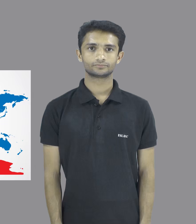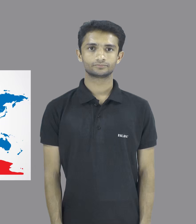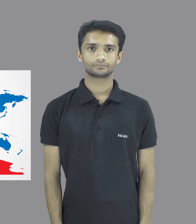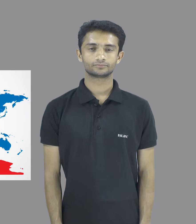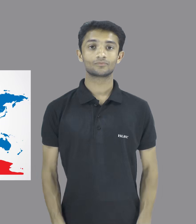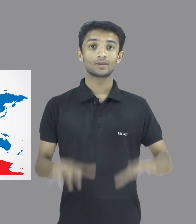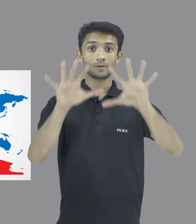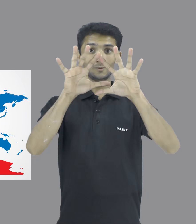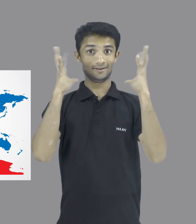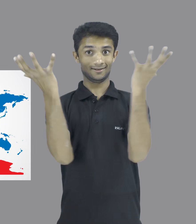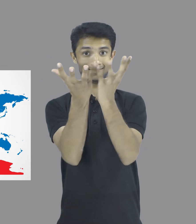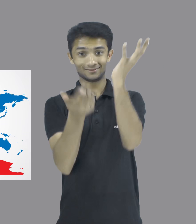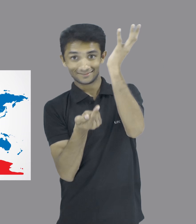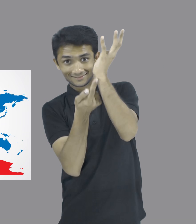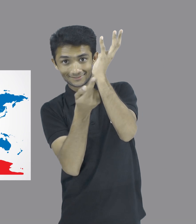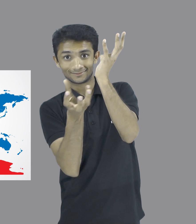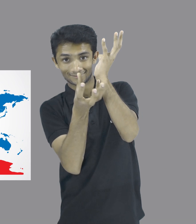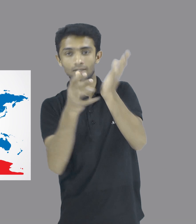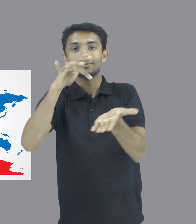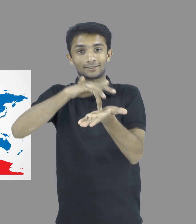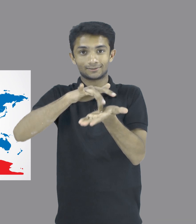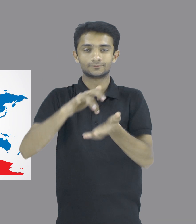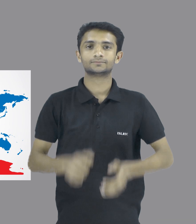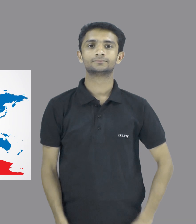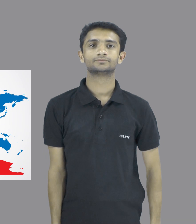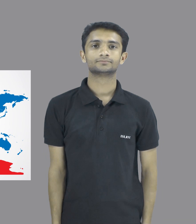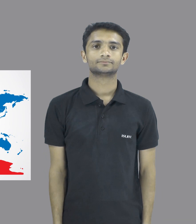Antarctica